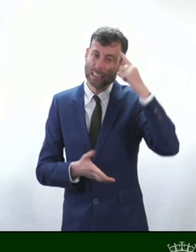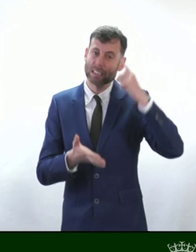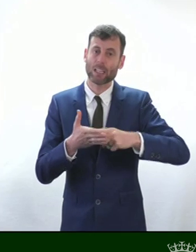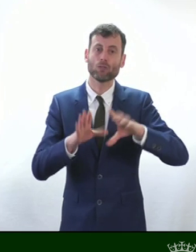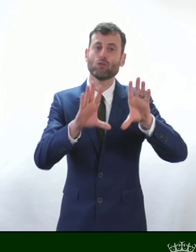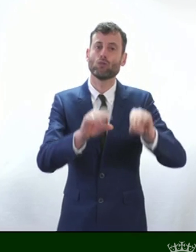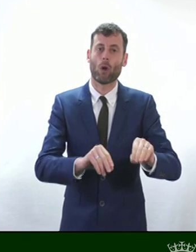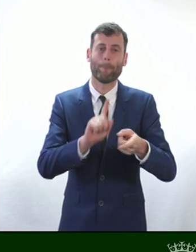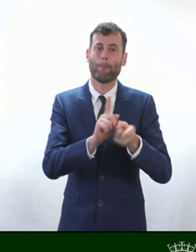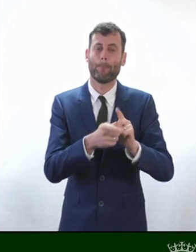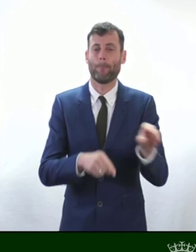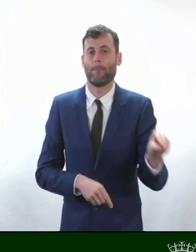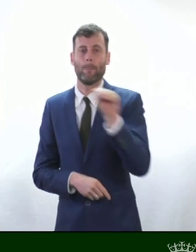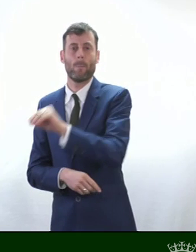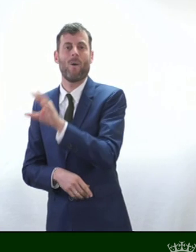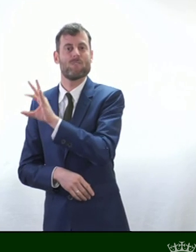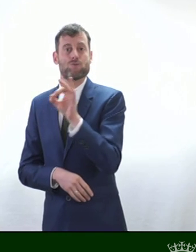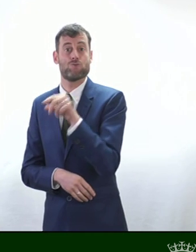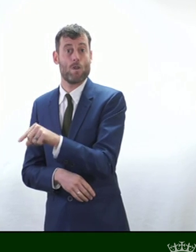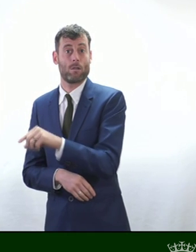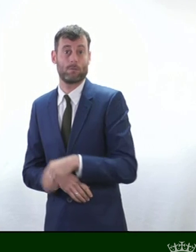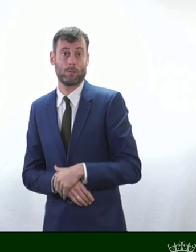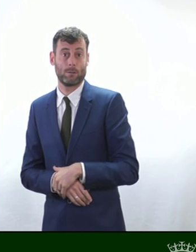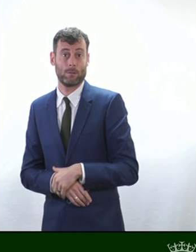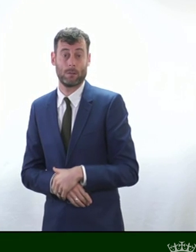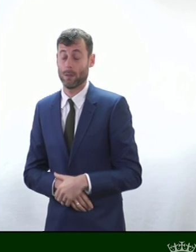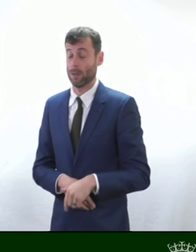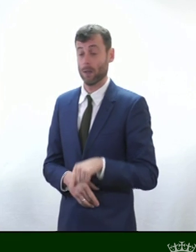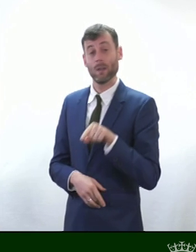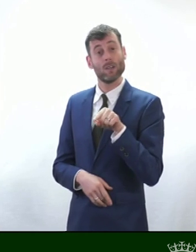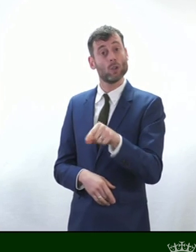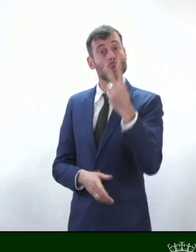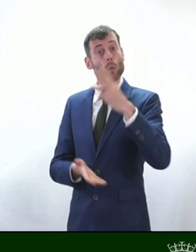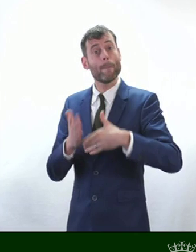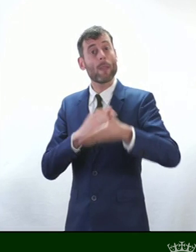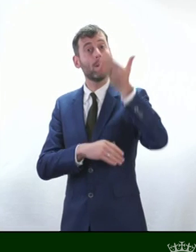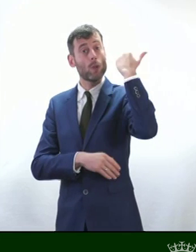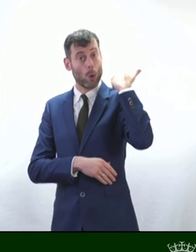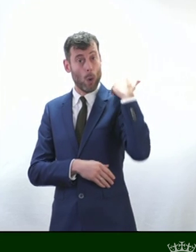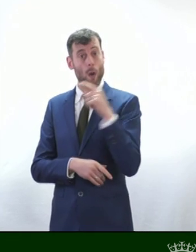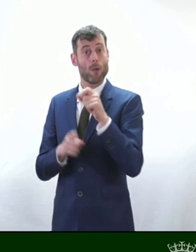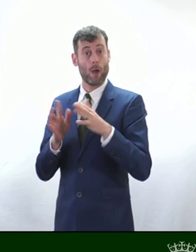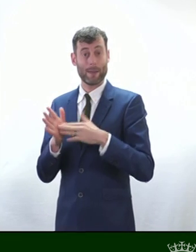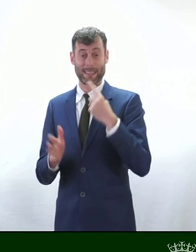This is a project that just two months ago the Prime Minister said was “a vote of confidence”.